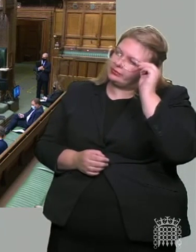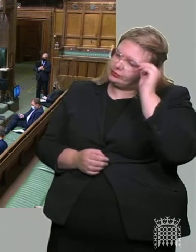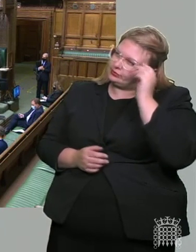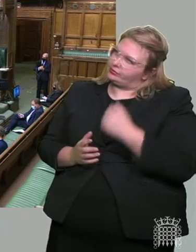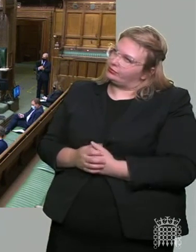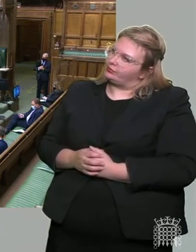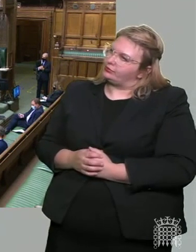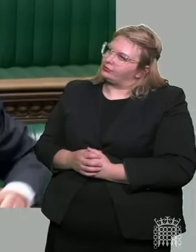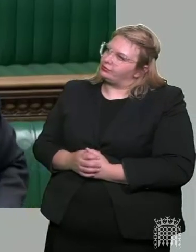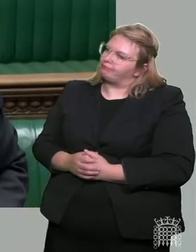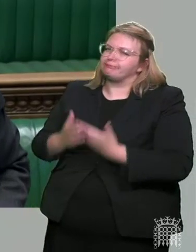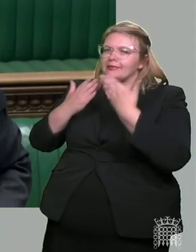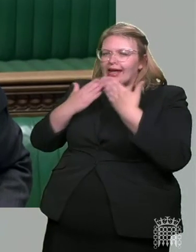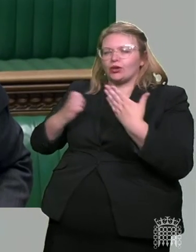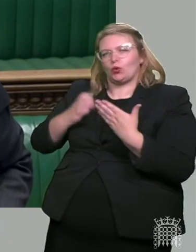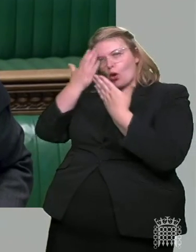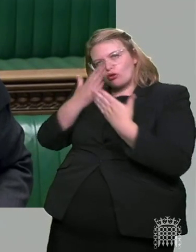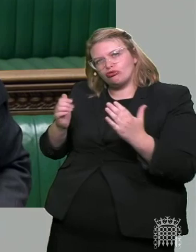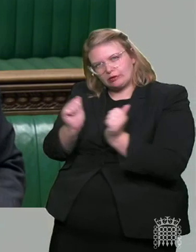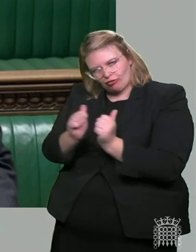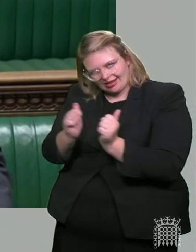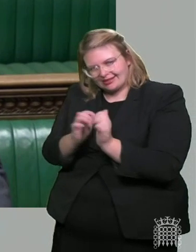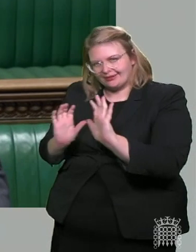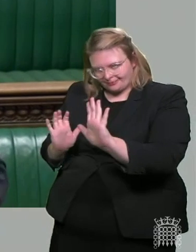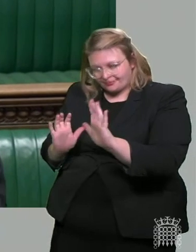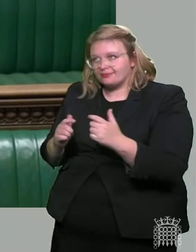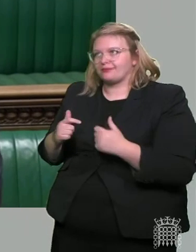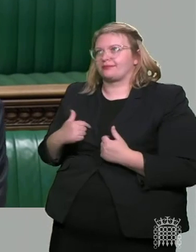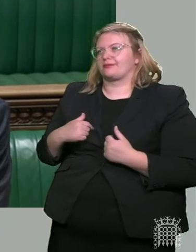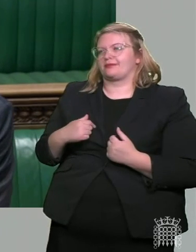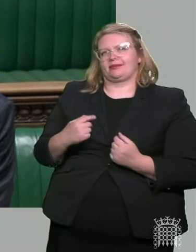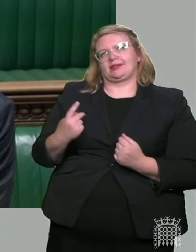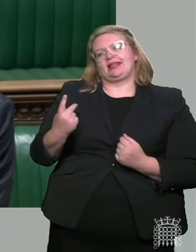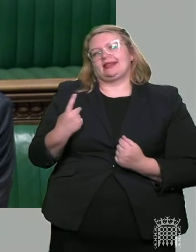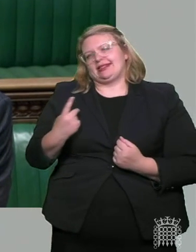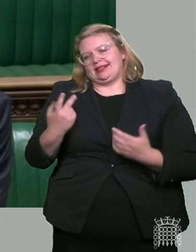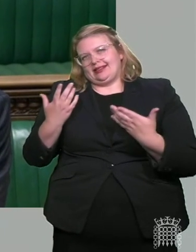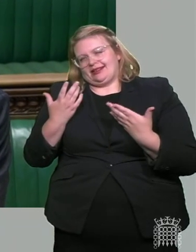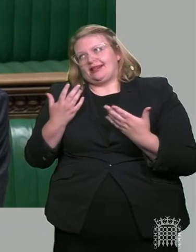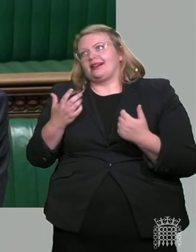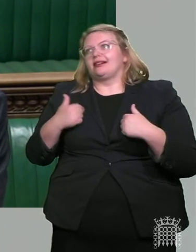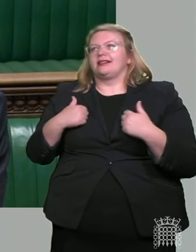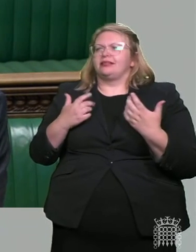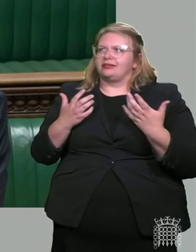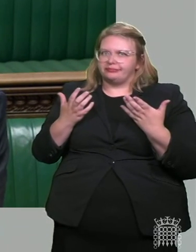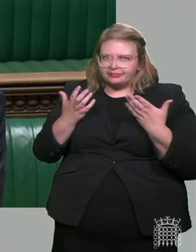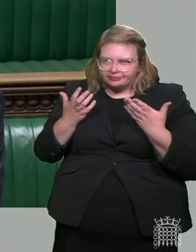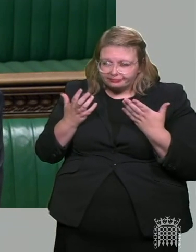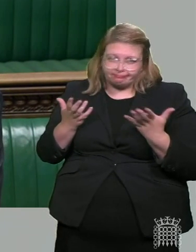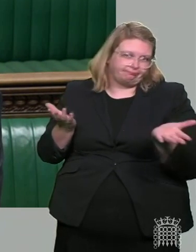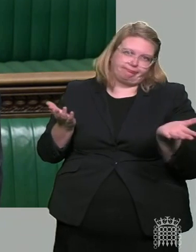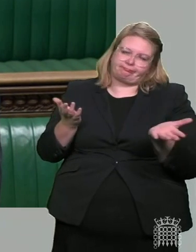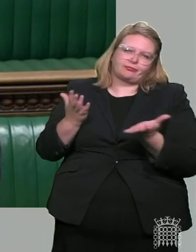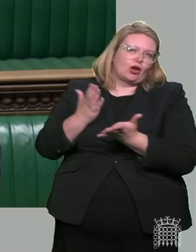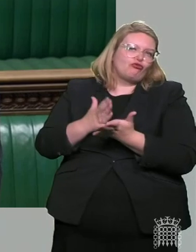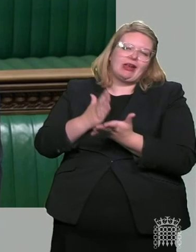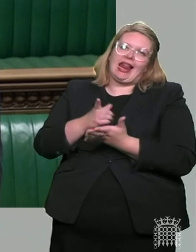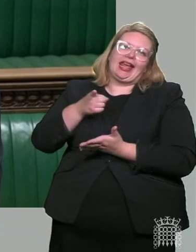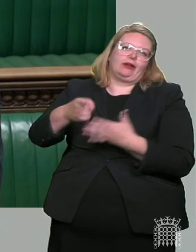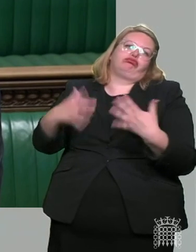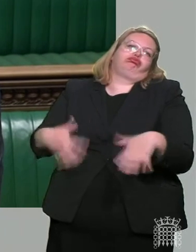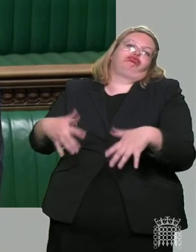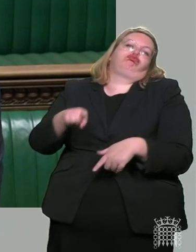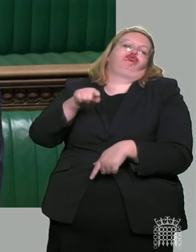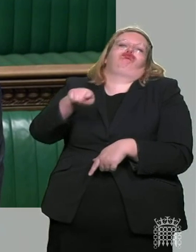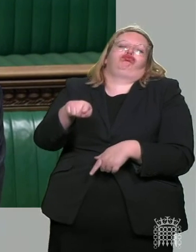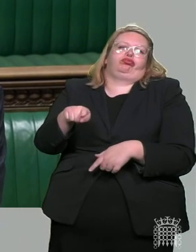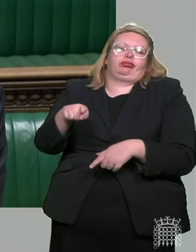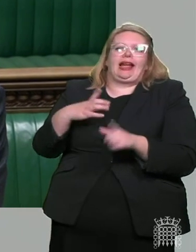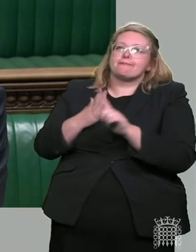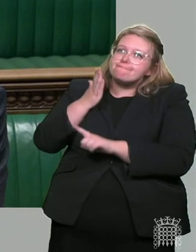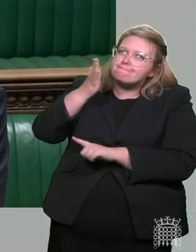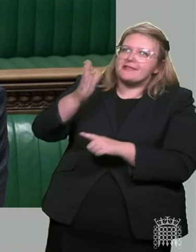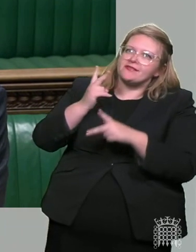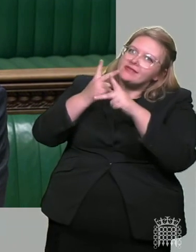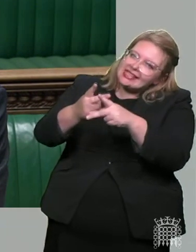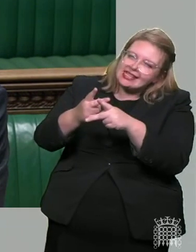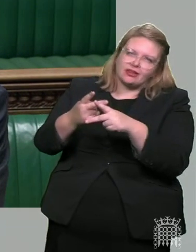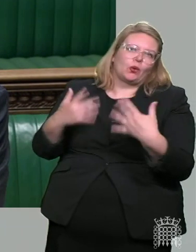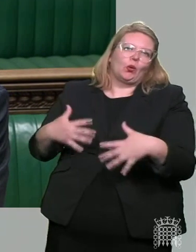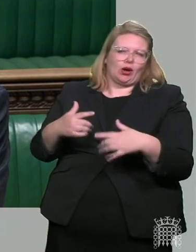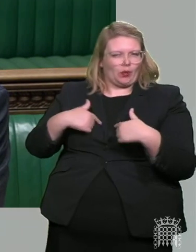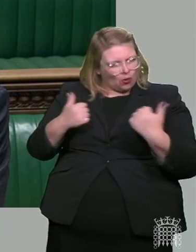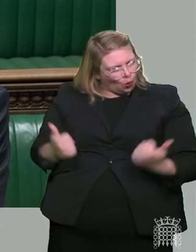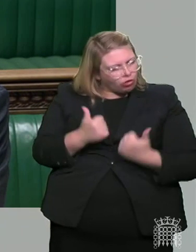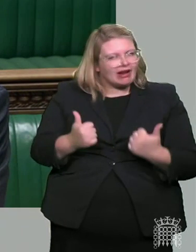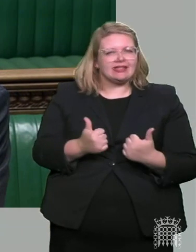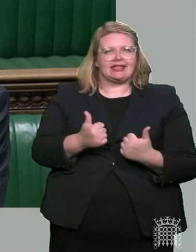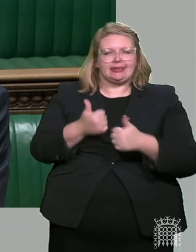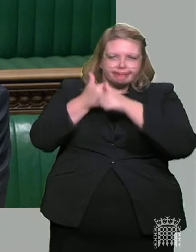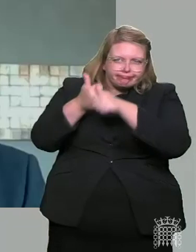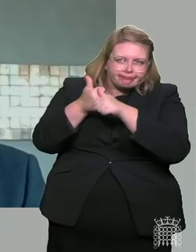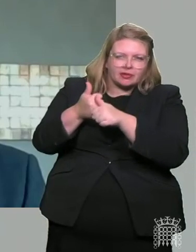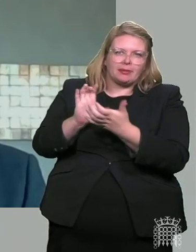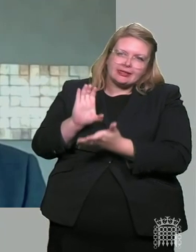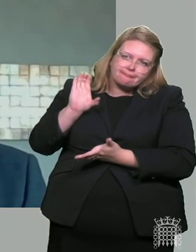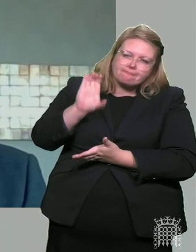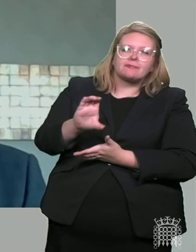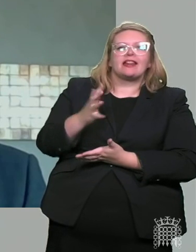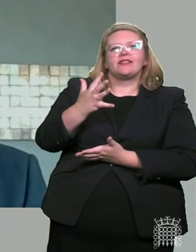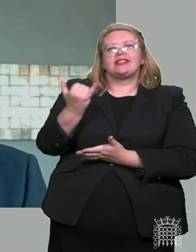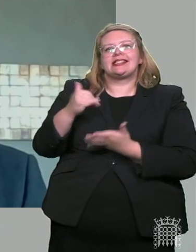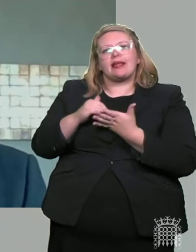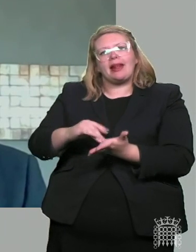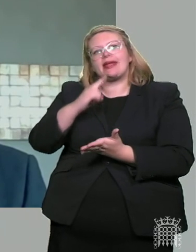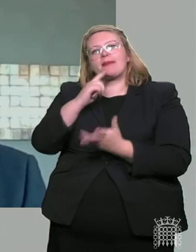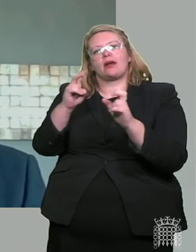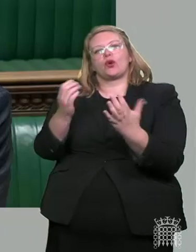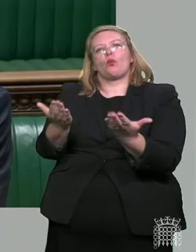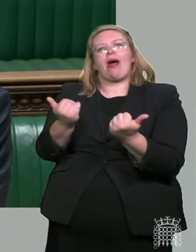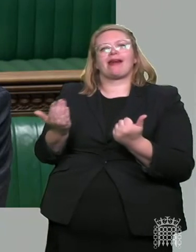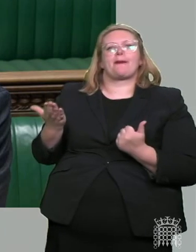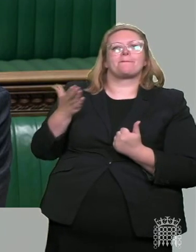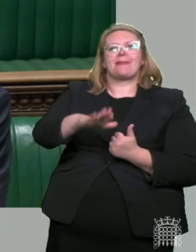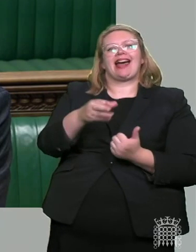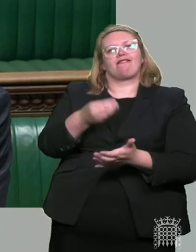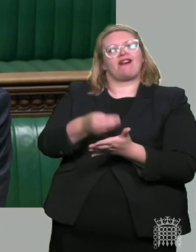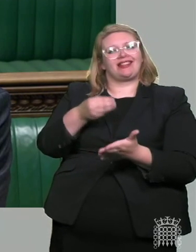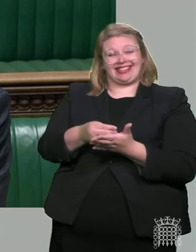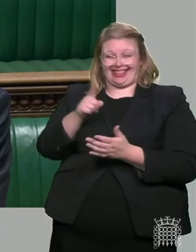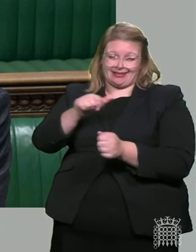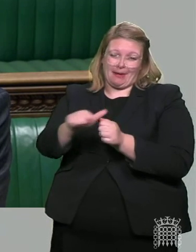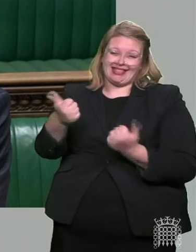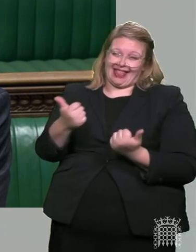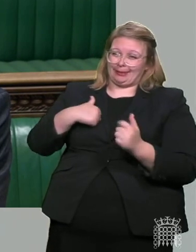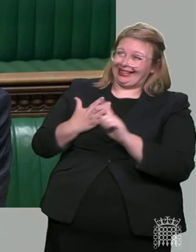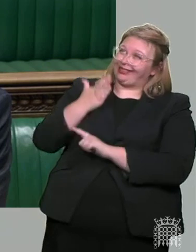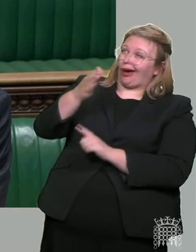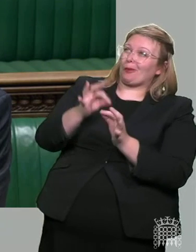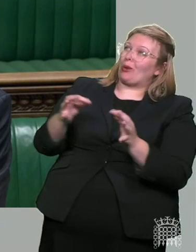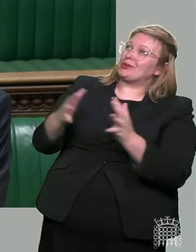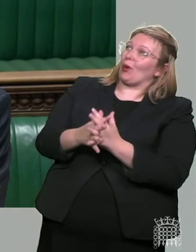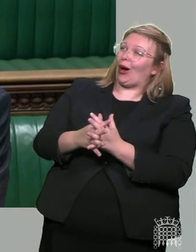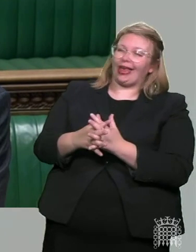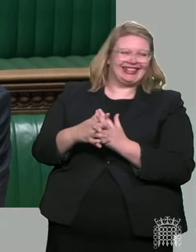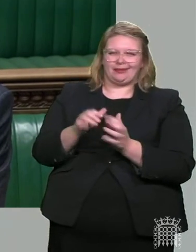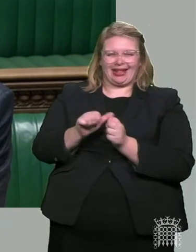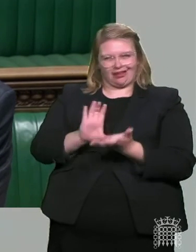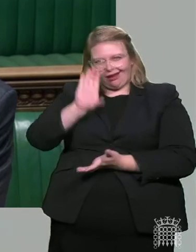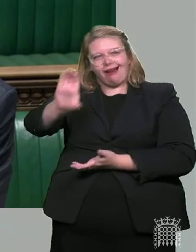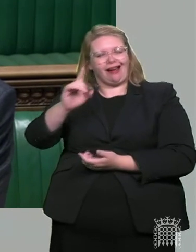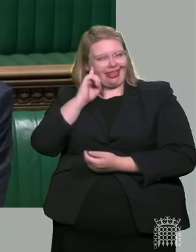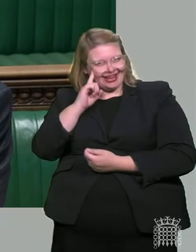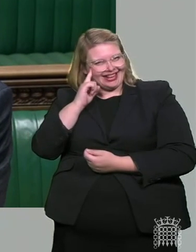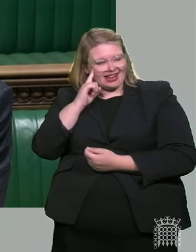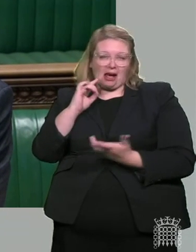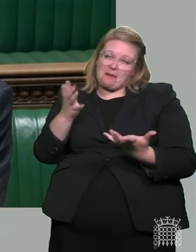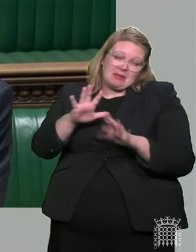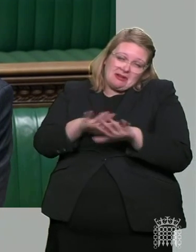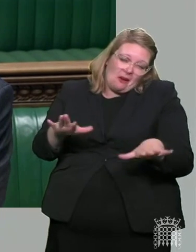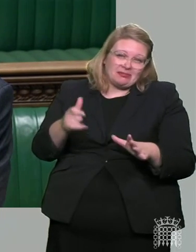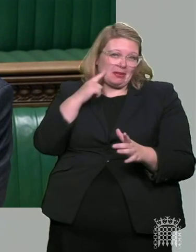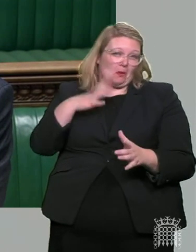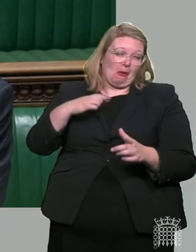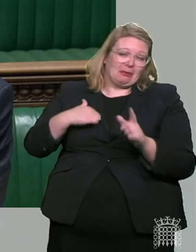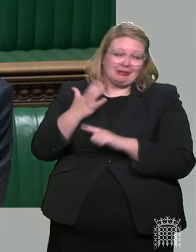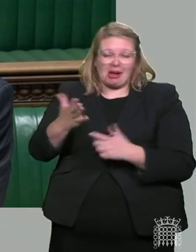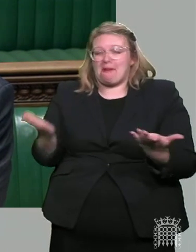I thank my honourable Friend. No matter how many pints I joined him in lifting in the pubs of Bosworth, it could not do as much for the economy of Bosworth as what we are already doing with the £56 million welcome back fund, which is probably even more welcome than my presence in Bosworth, I venture to suggest—that is hotly contested, perhaps.